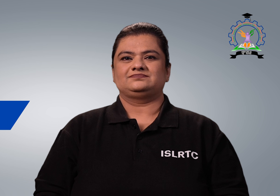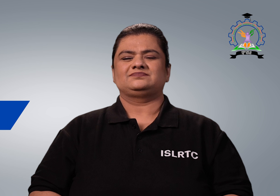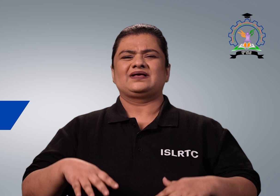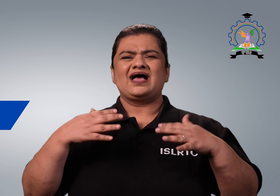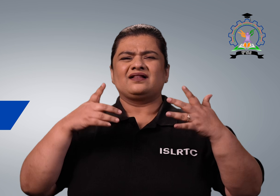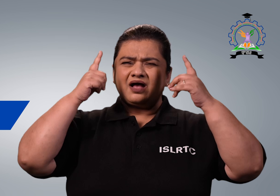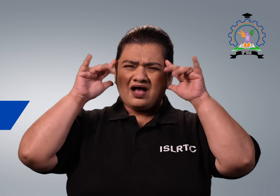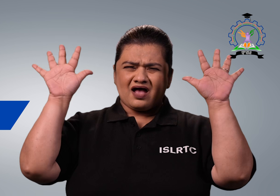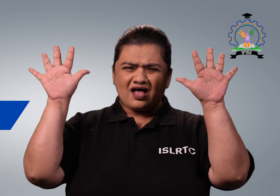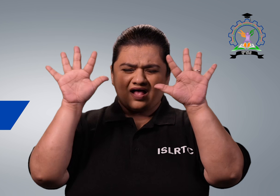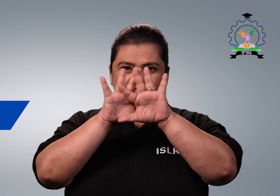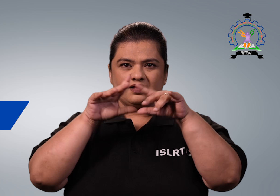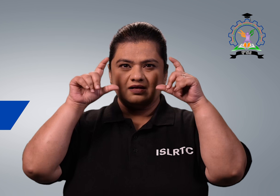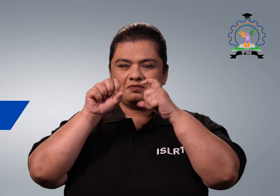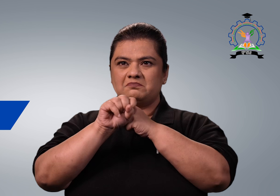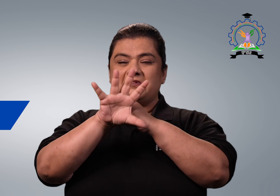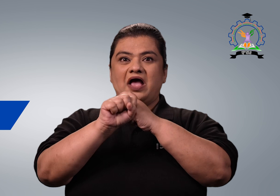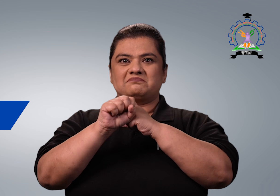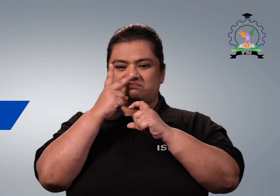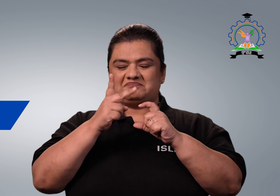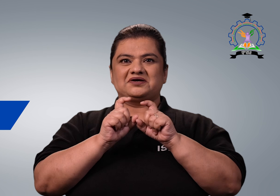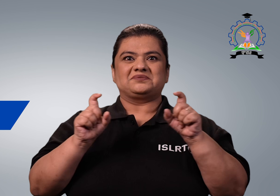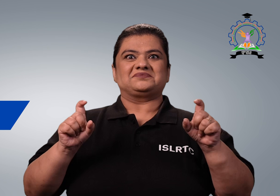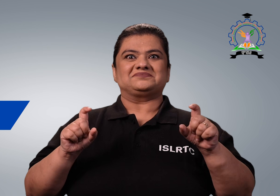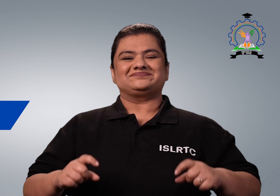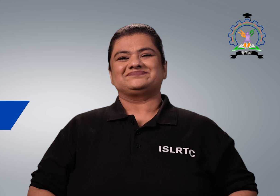Camera flash is a bright light that helps take clear photos in the dark.